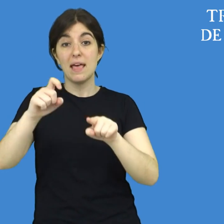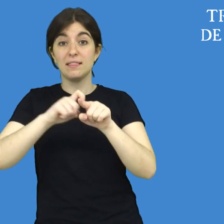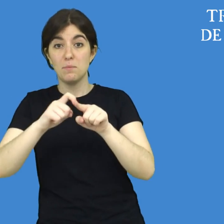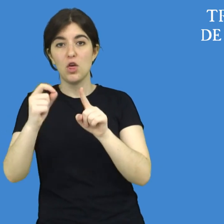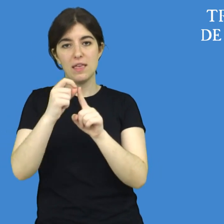tipo